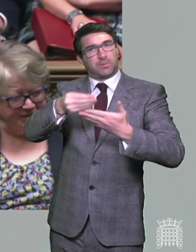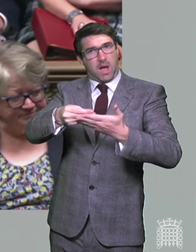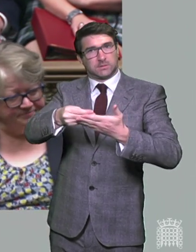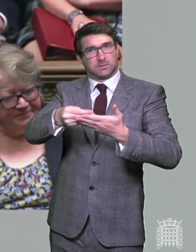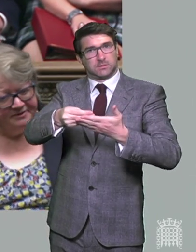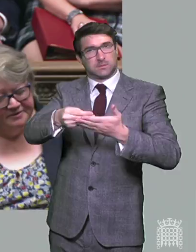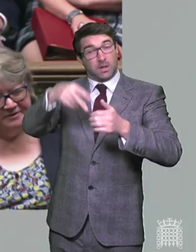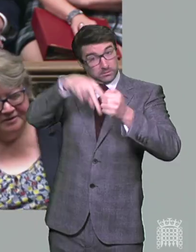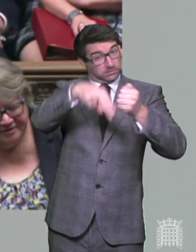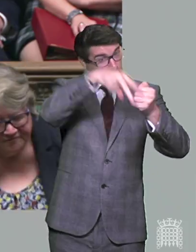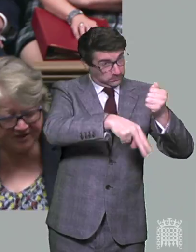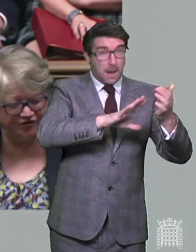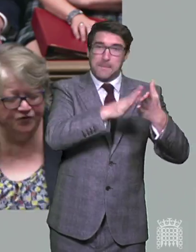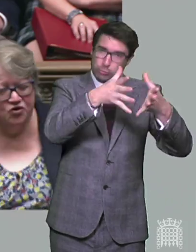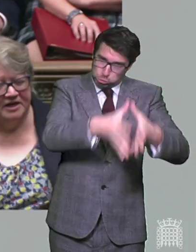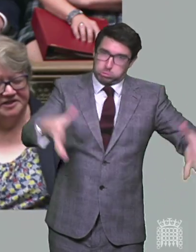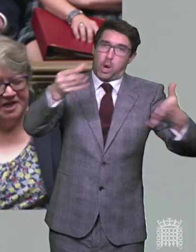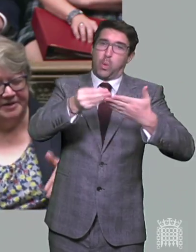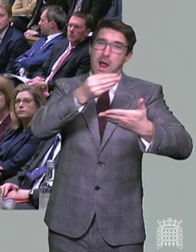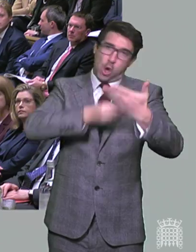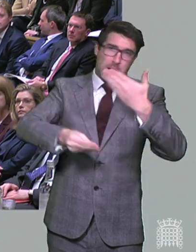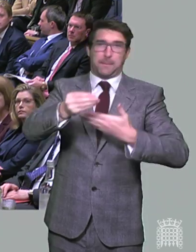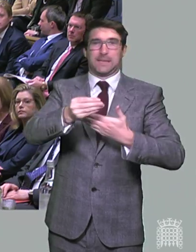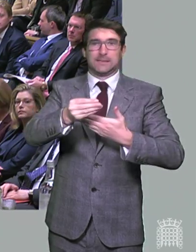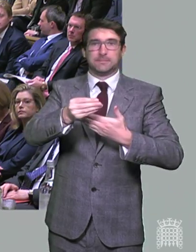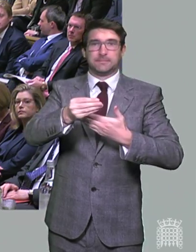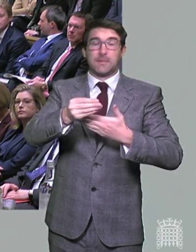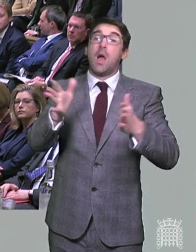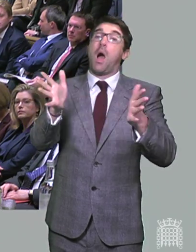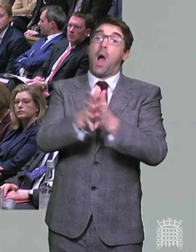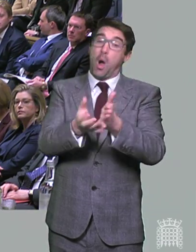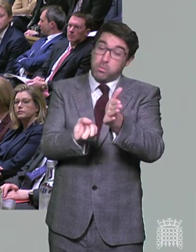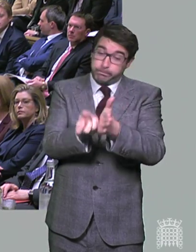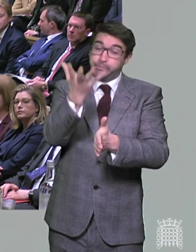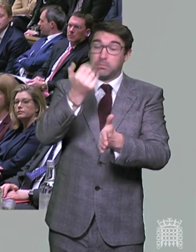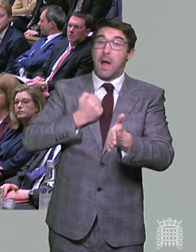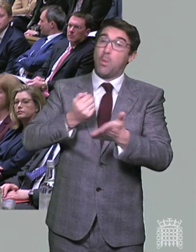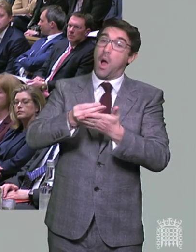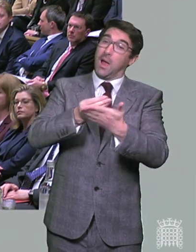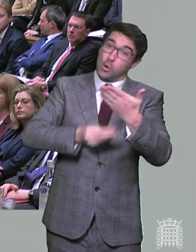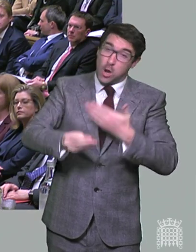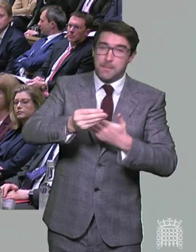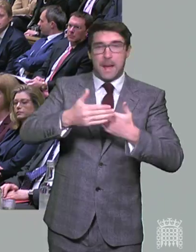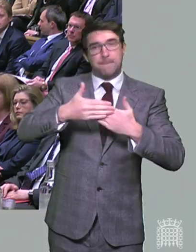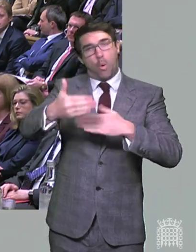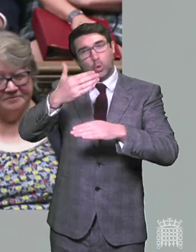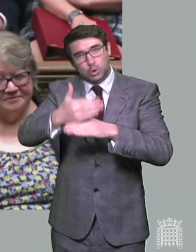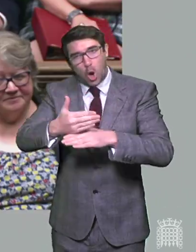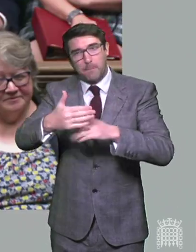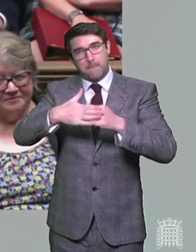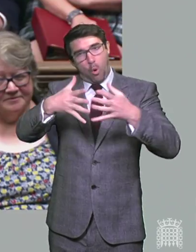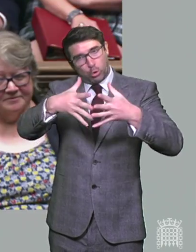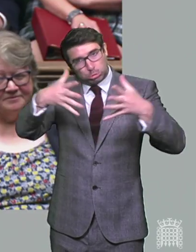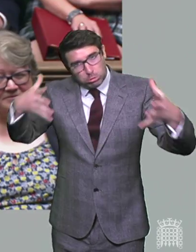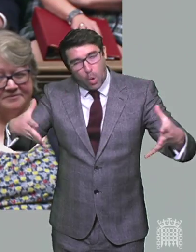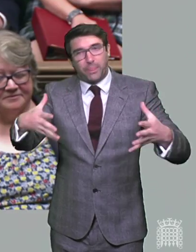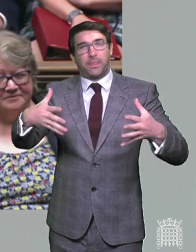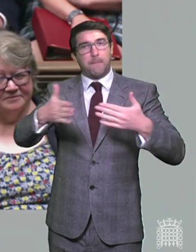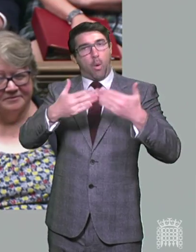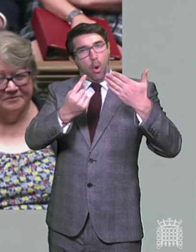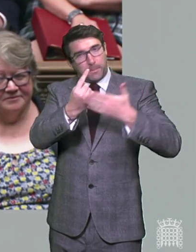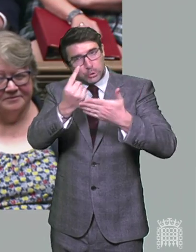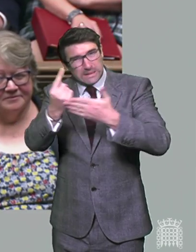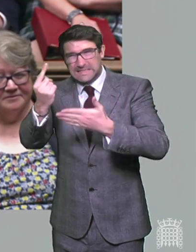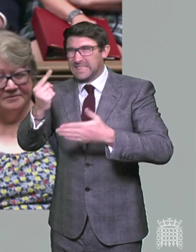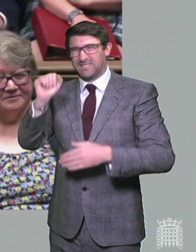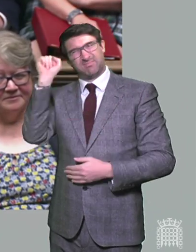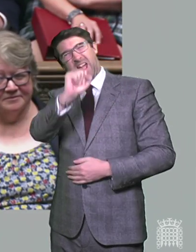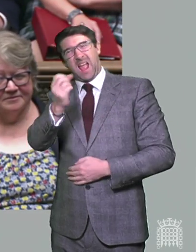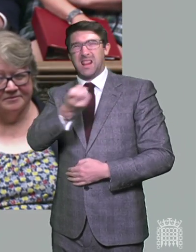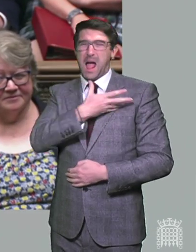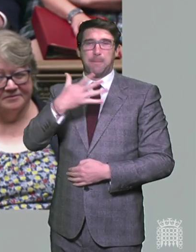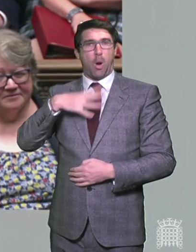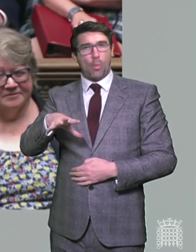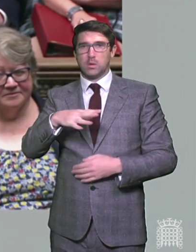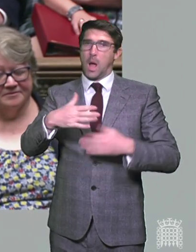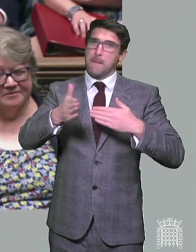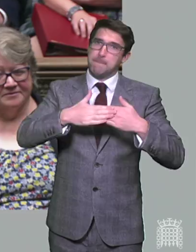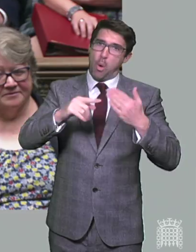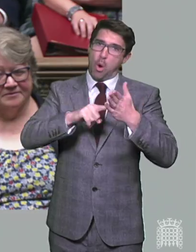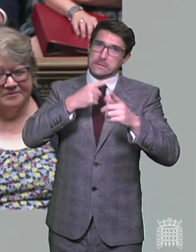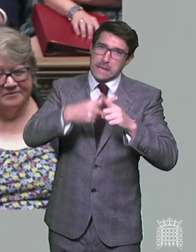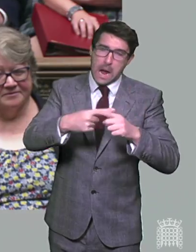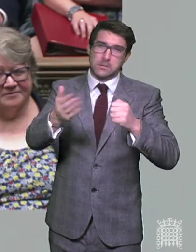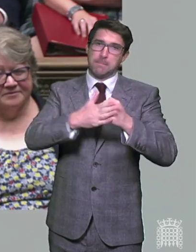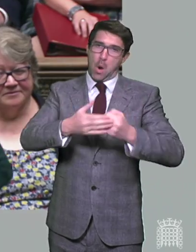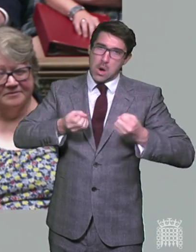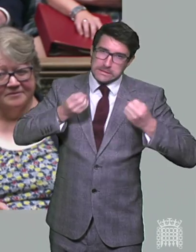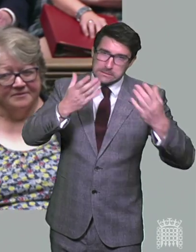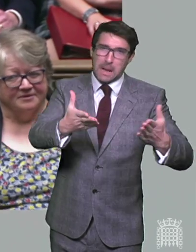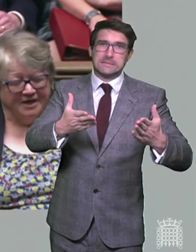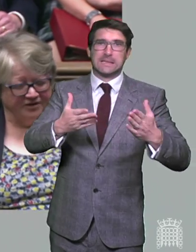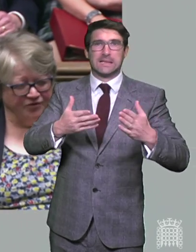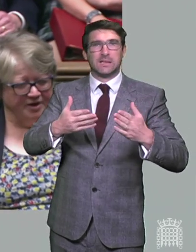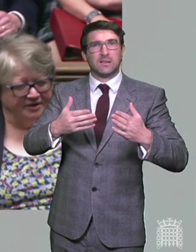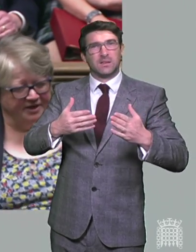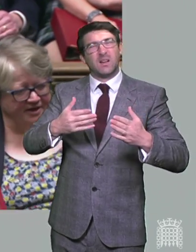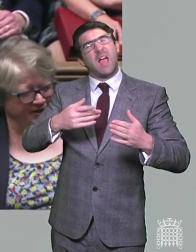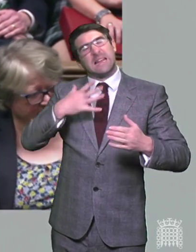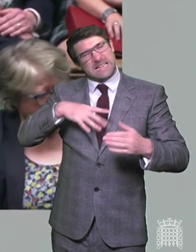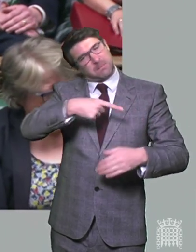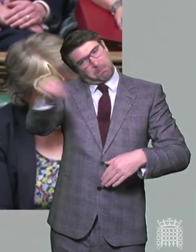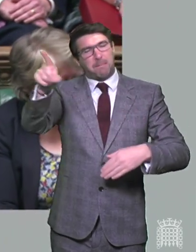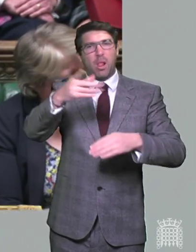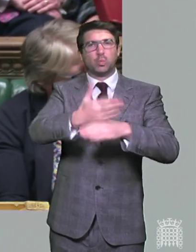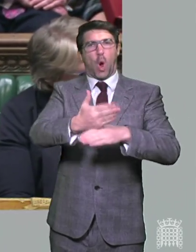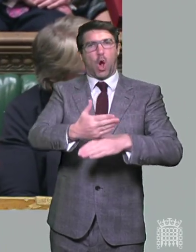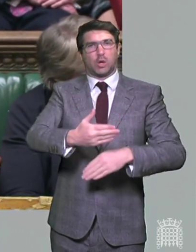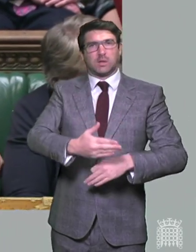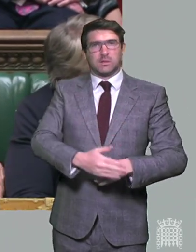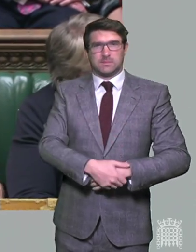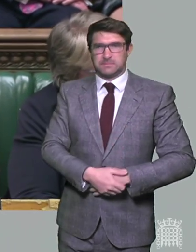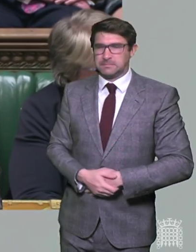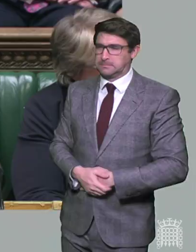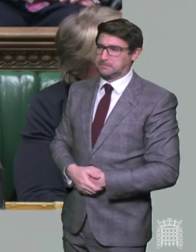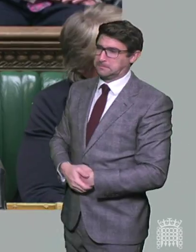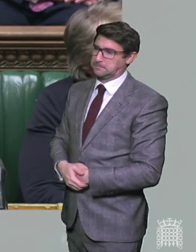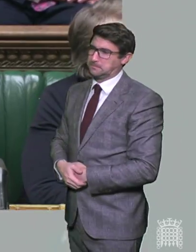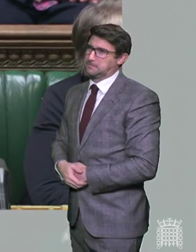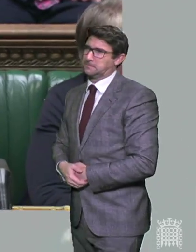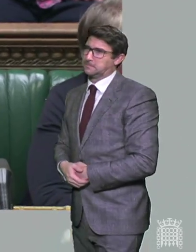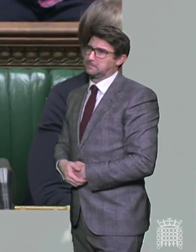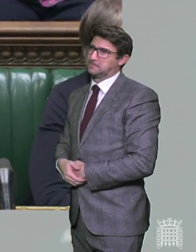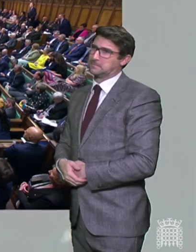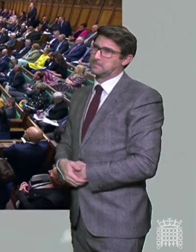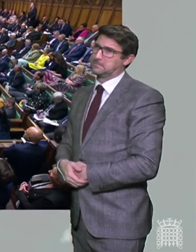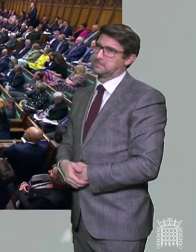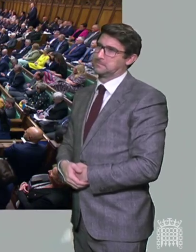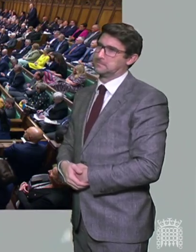The way we are going to get our country growing is through more jobs, more growth and more opportunities, not through higher taxes, higher spending and his friends in the unions stopping hard-working people getting to work.